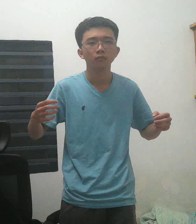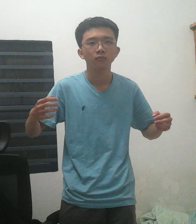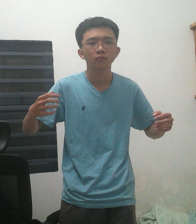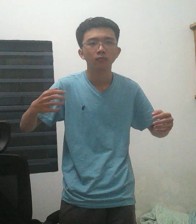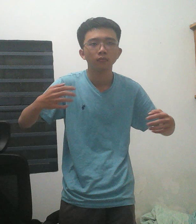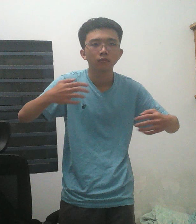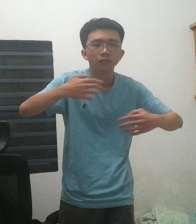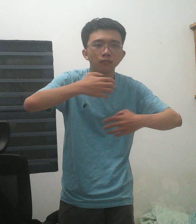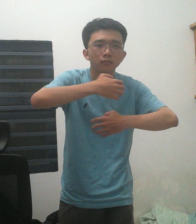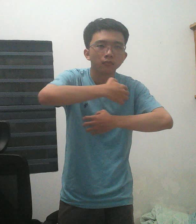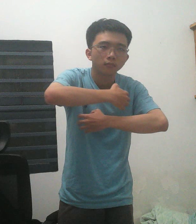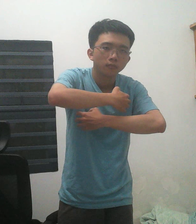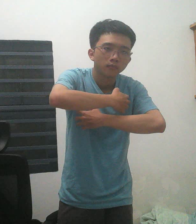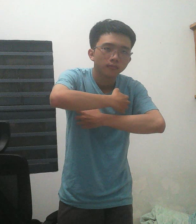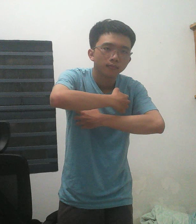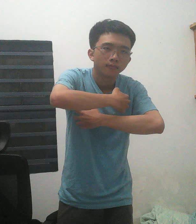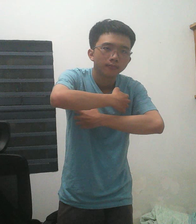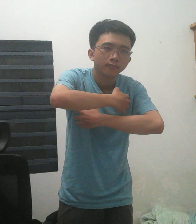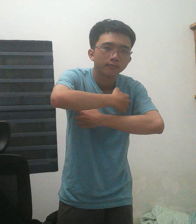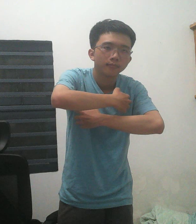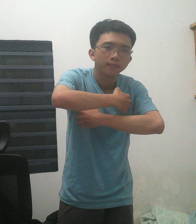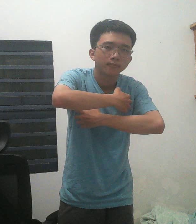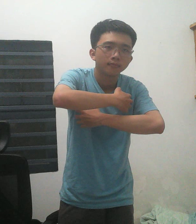om